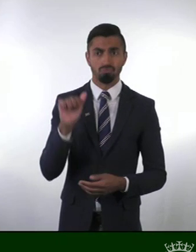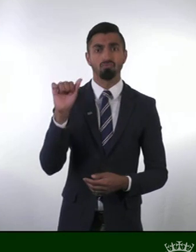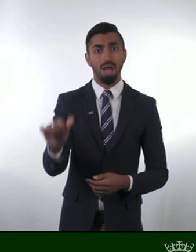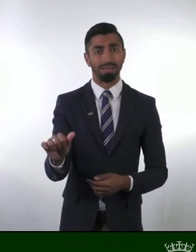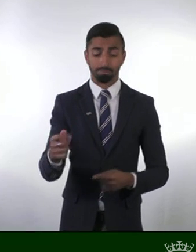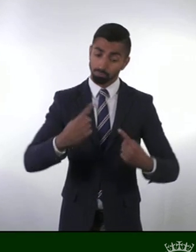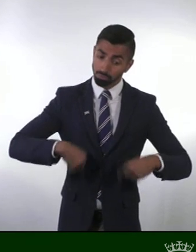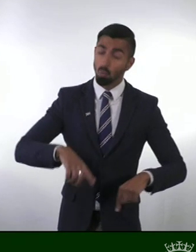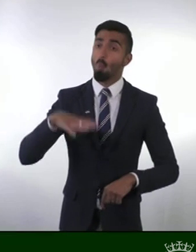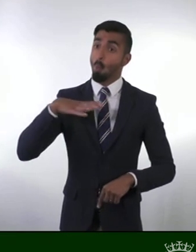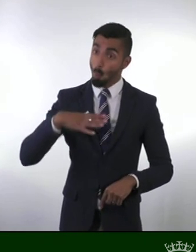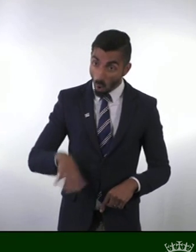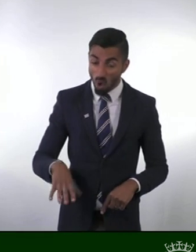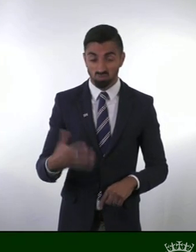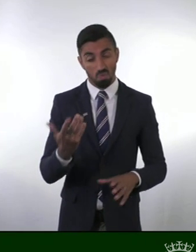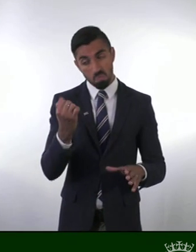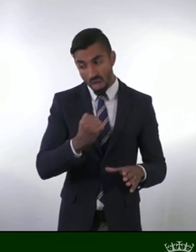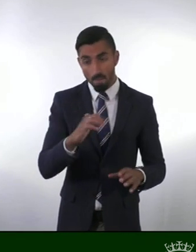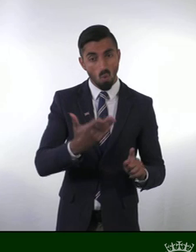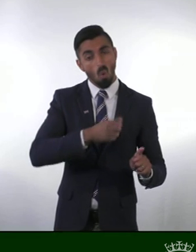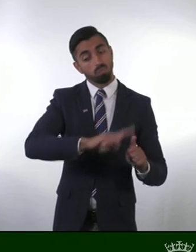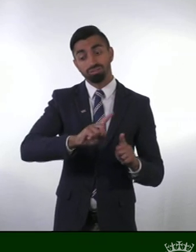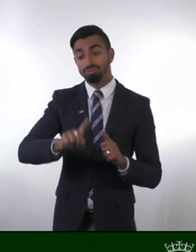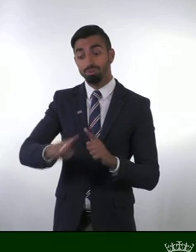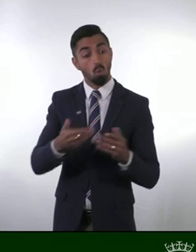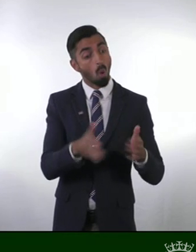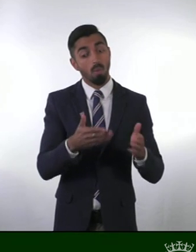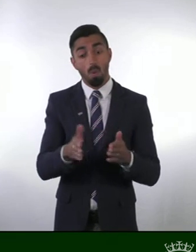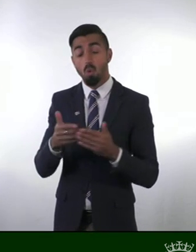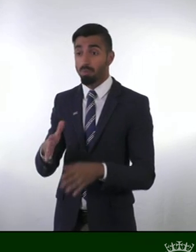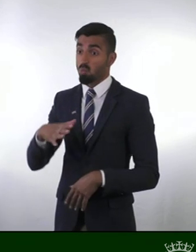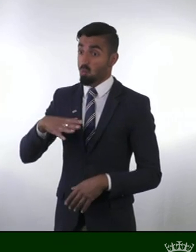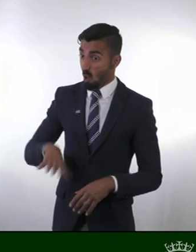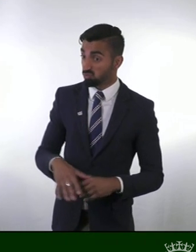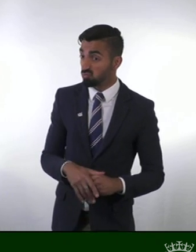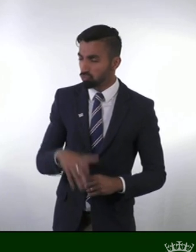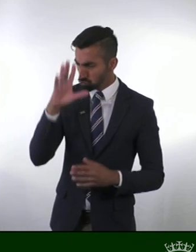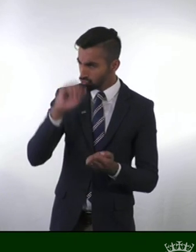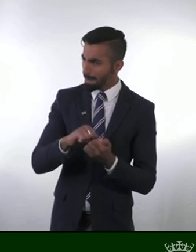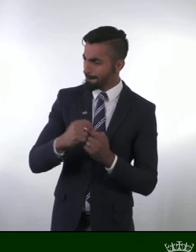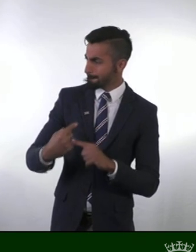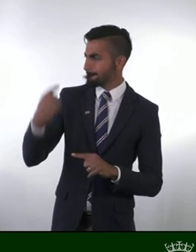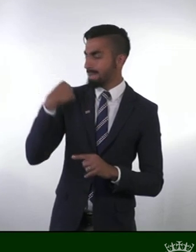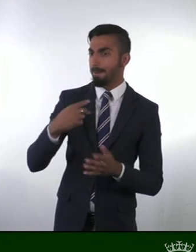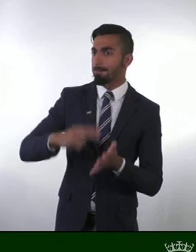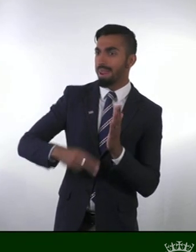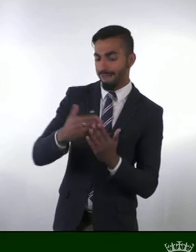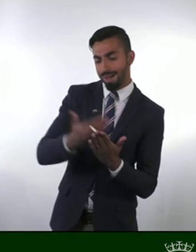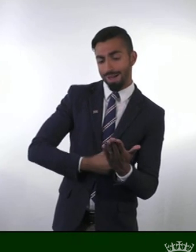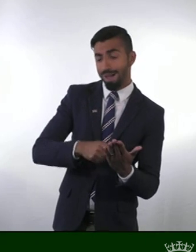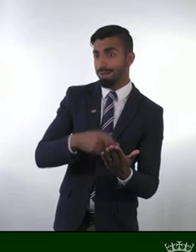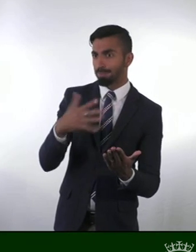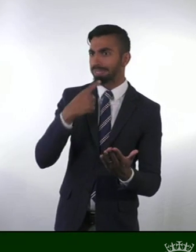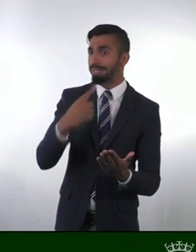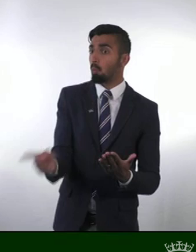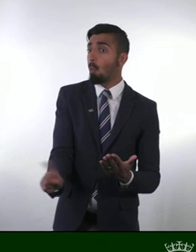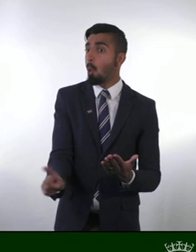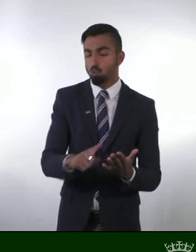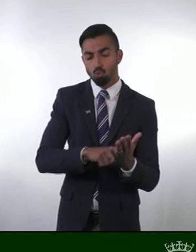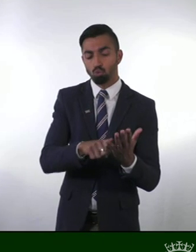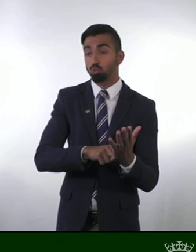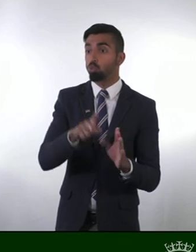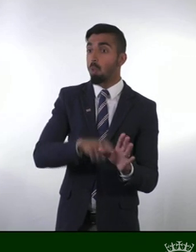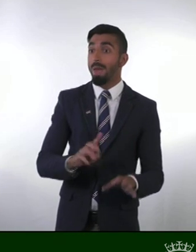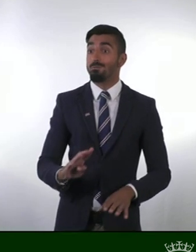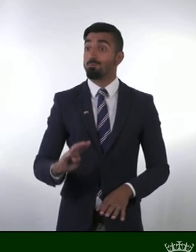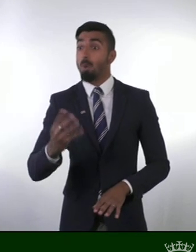The House will remember that, according to the road map, we were going to open outdoor hospitality no earlier than 4 July.